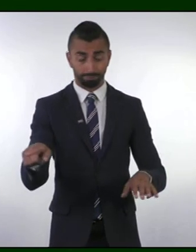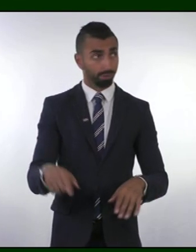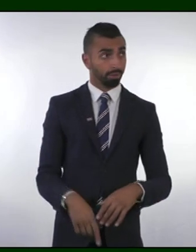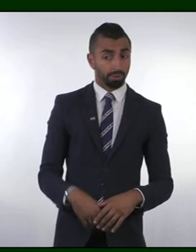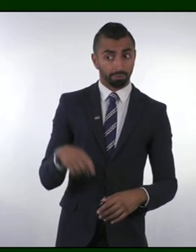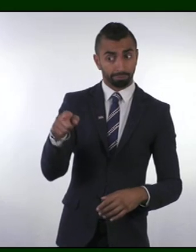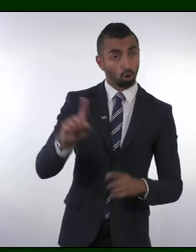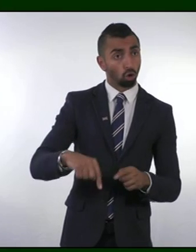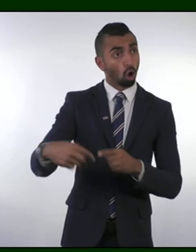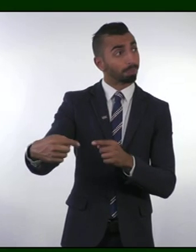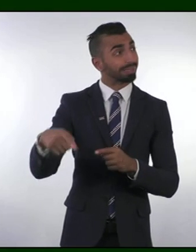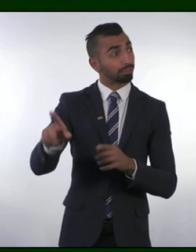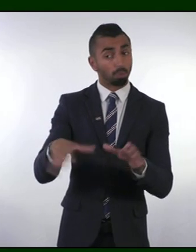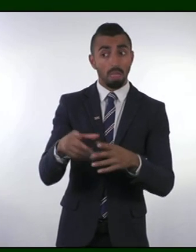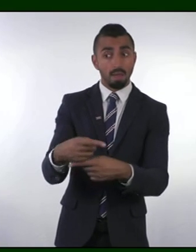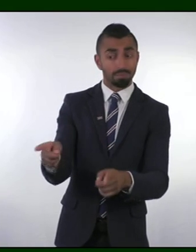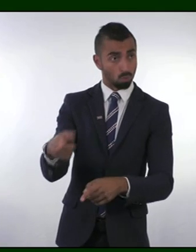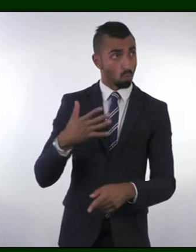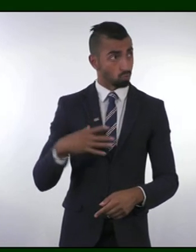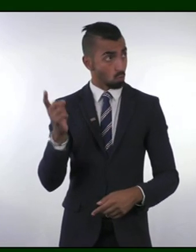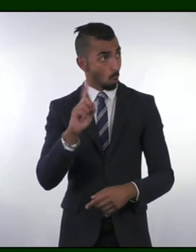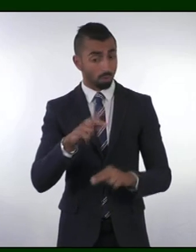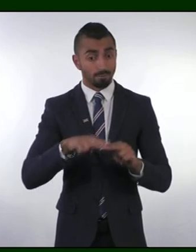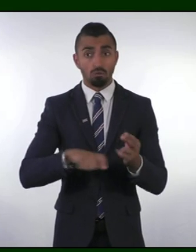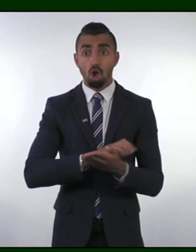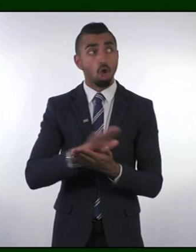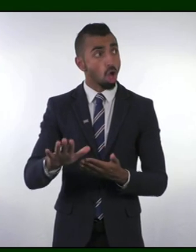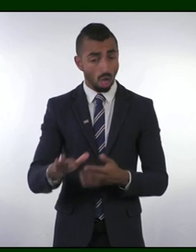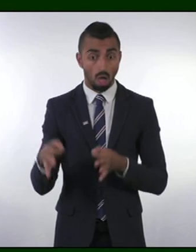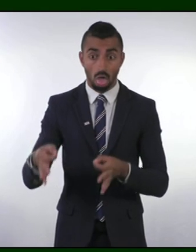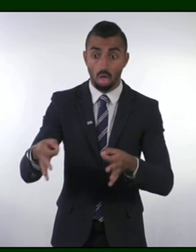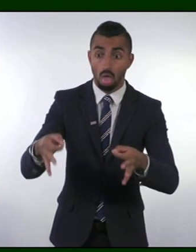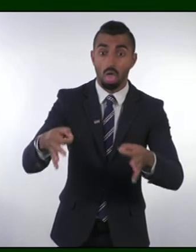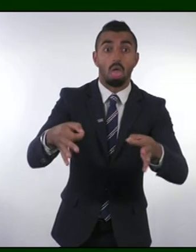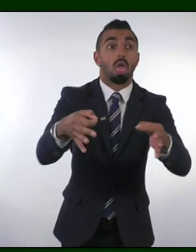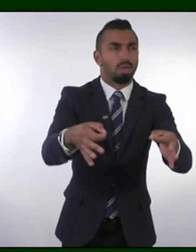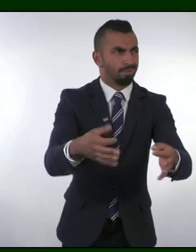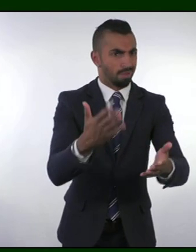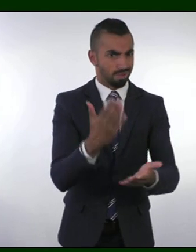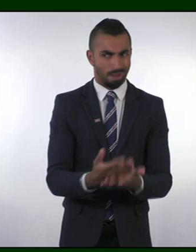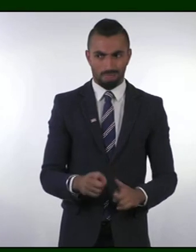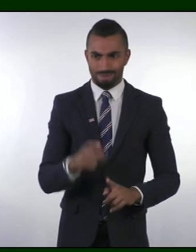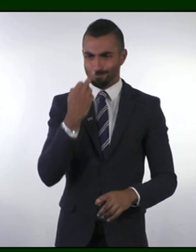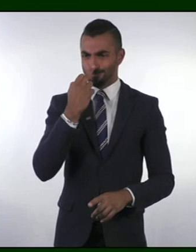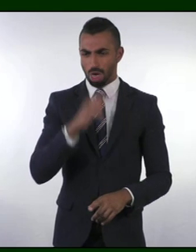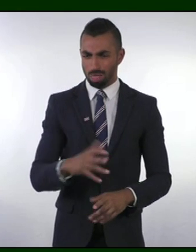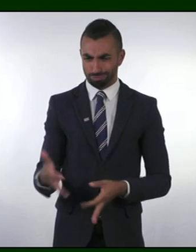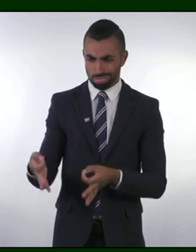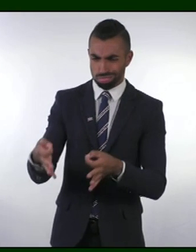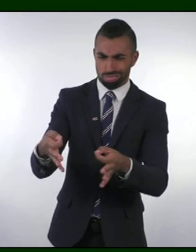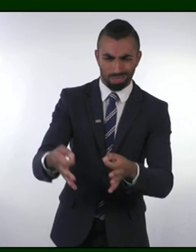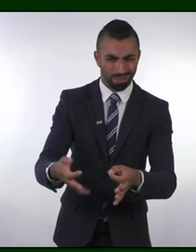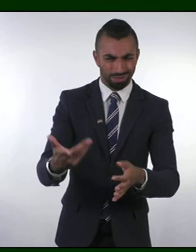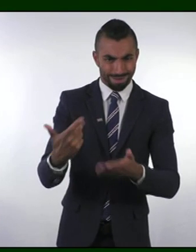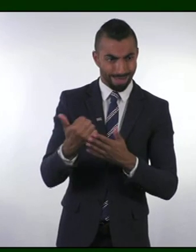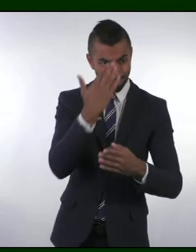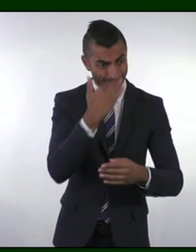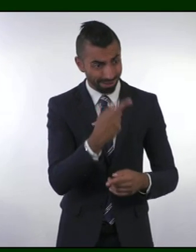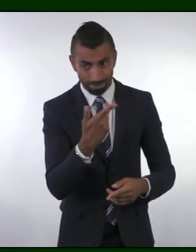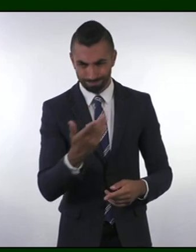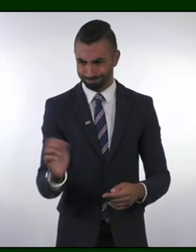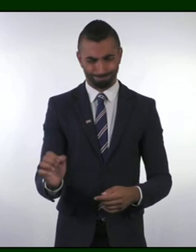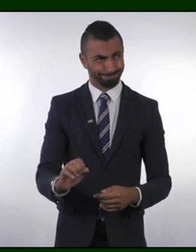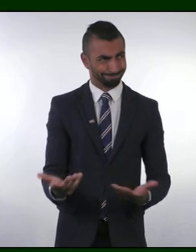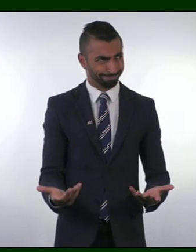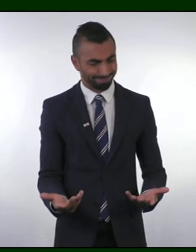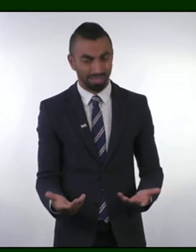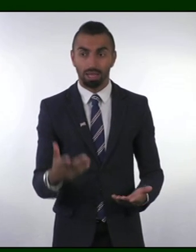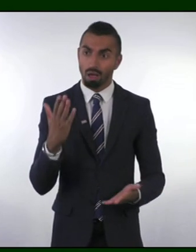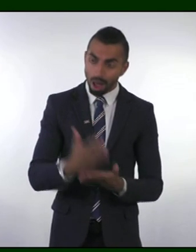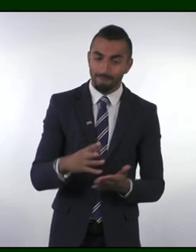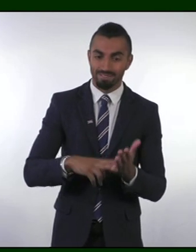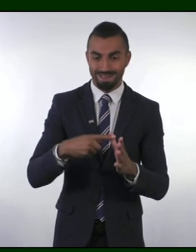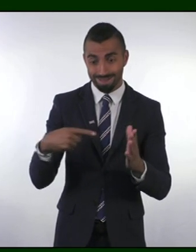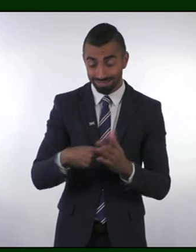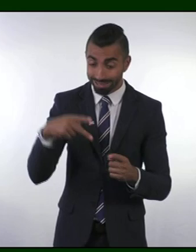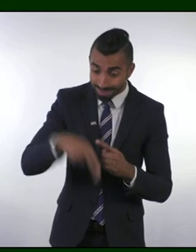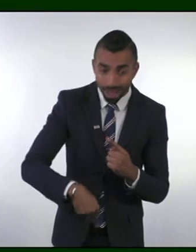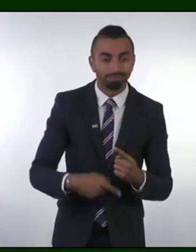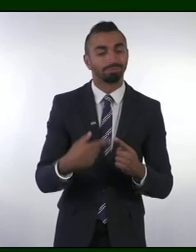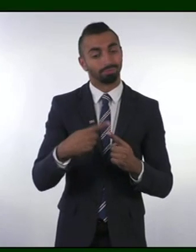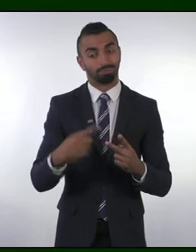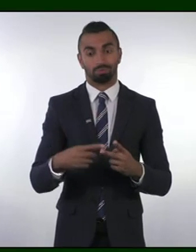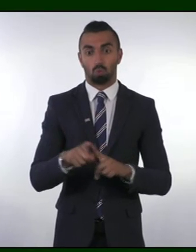Does my right honourable Friend agree that bold demand-side measures, such as “eat out to help out” and the VAT cut, are much better ways to protect jobs and our much-loved businesses?